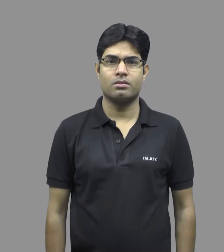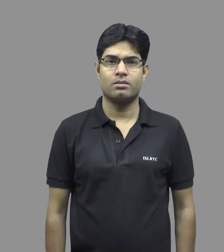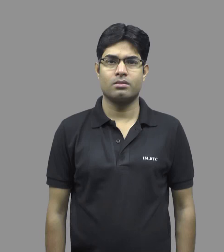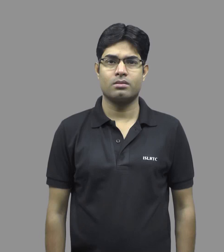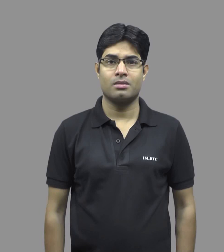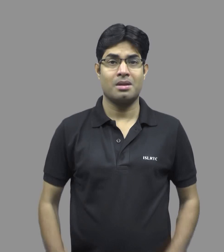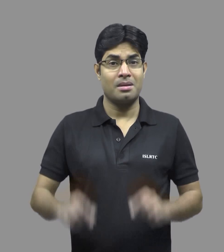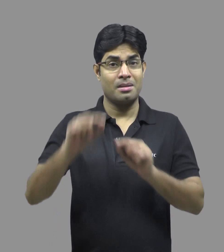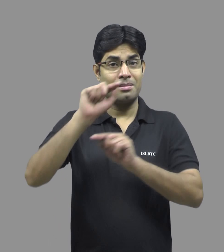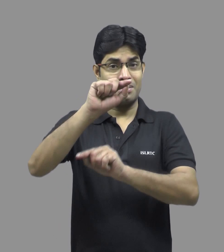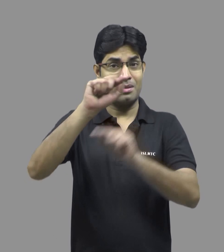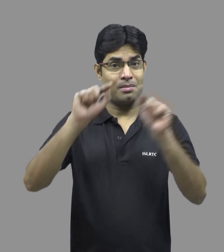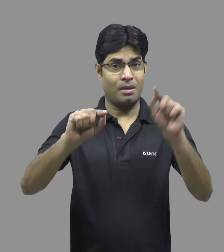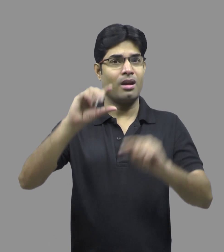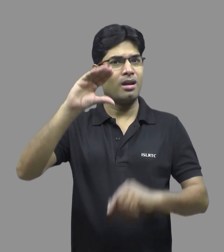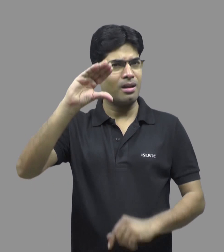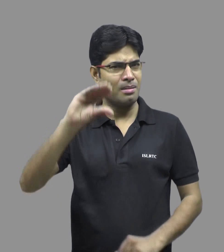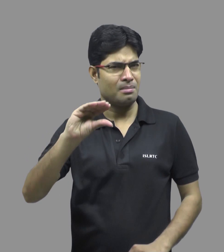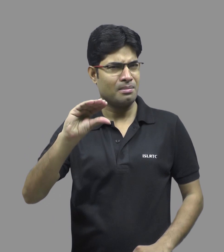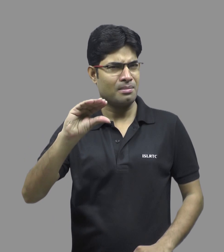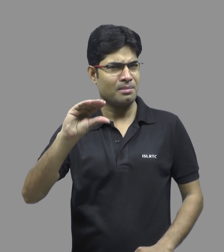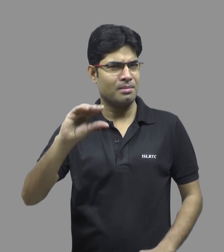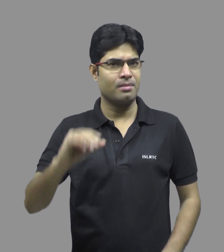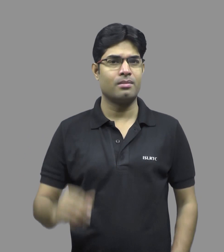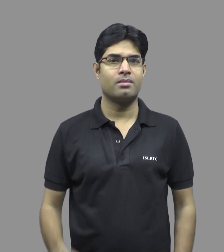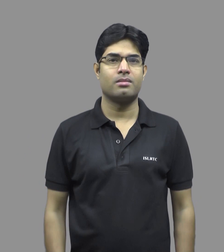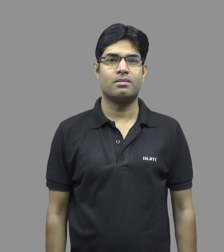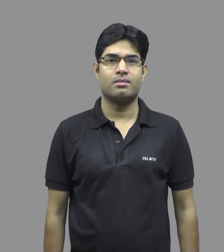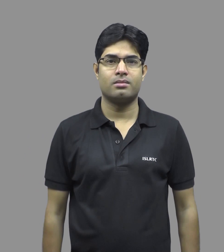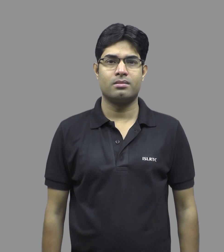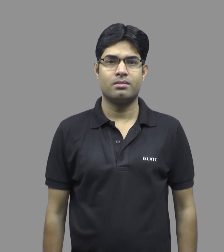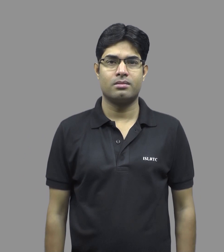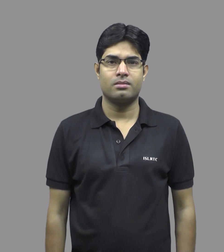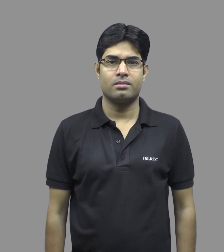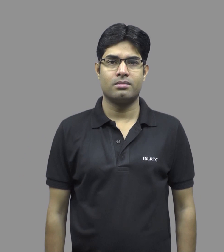Discount